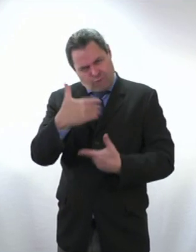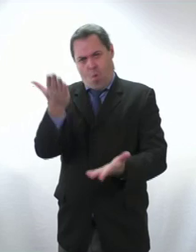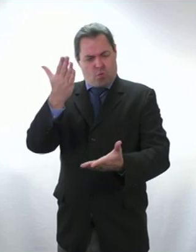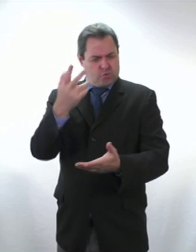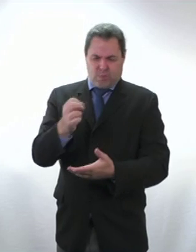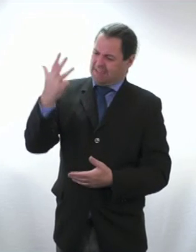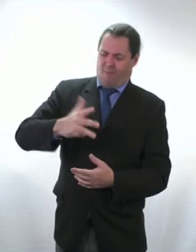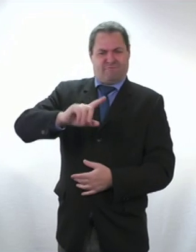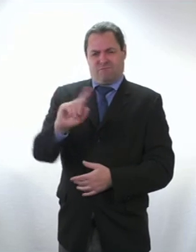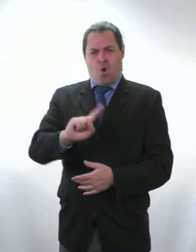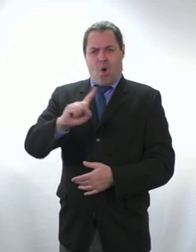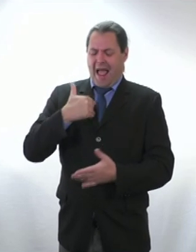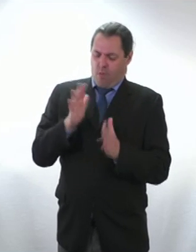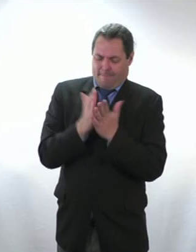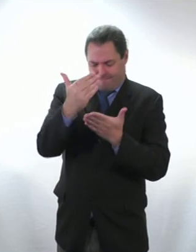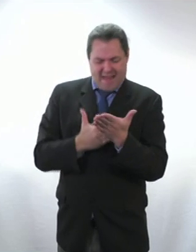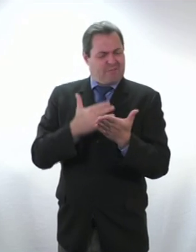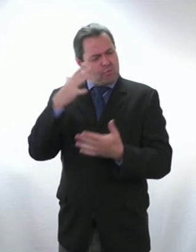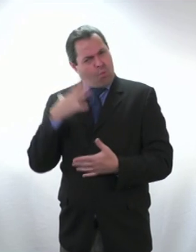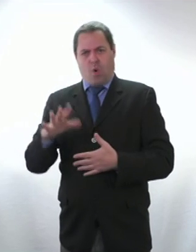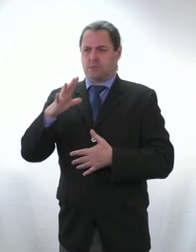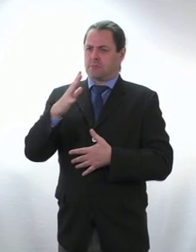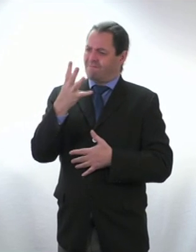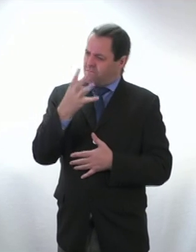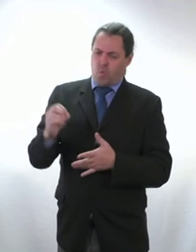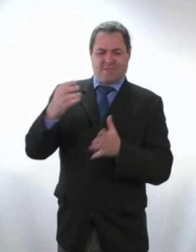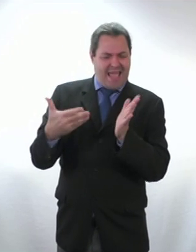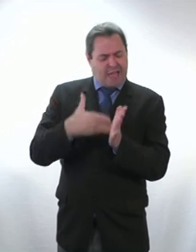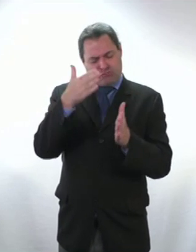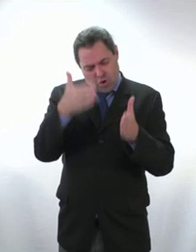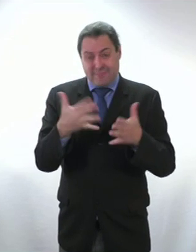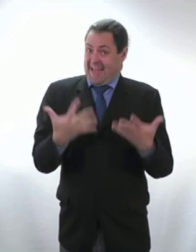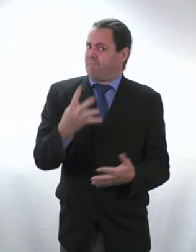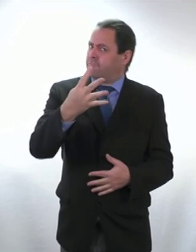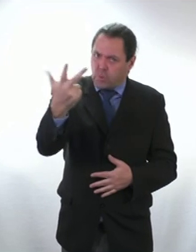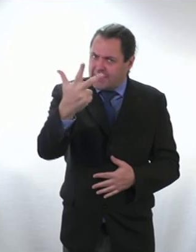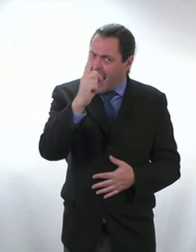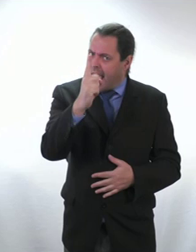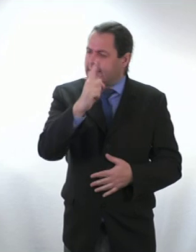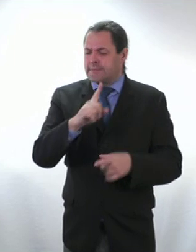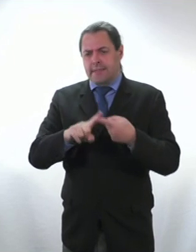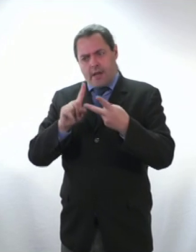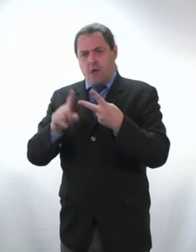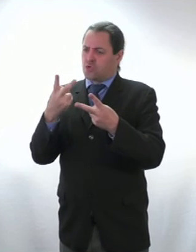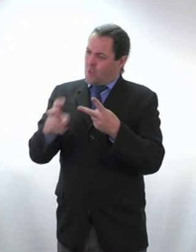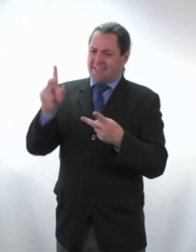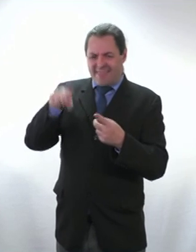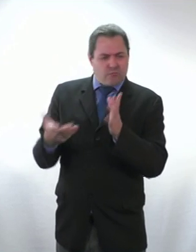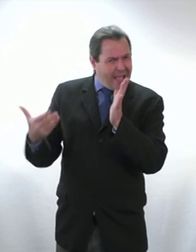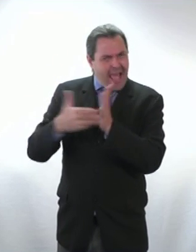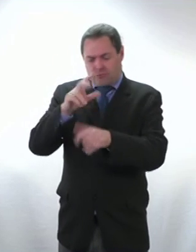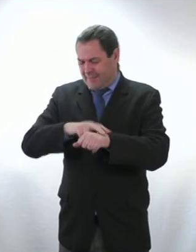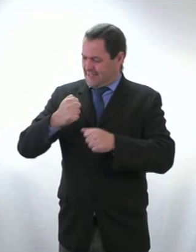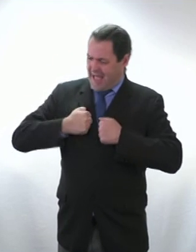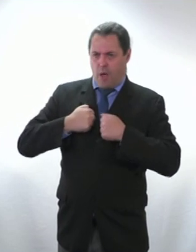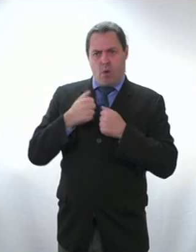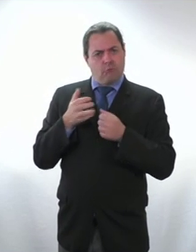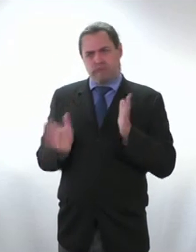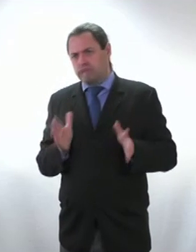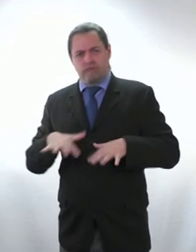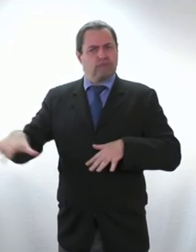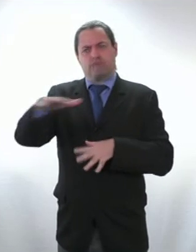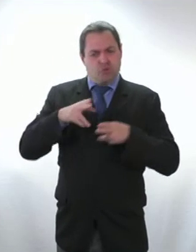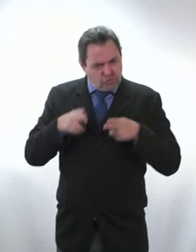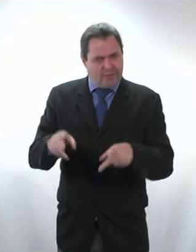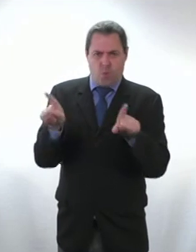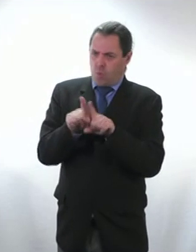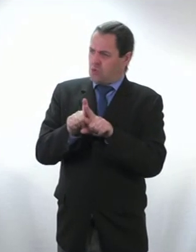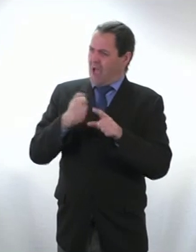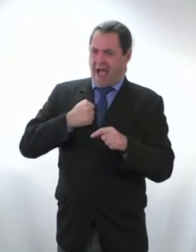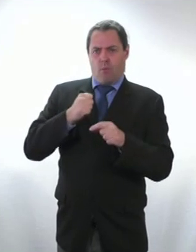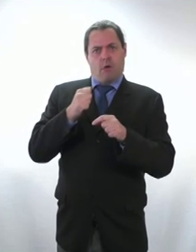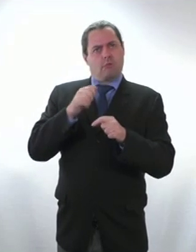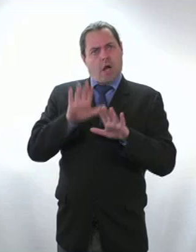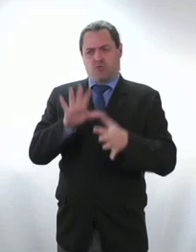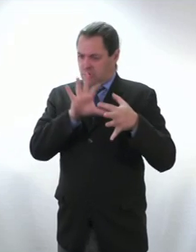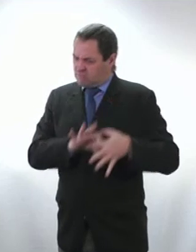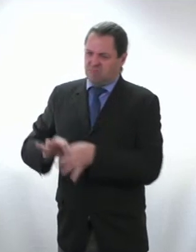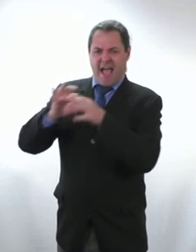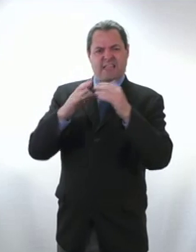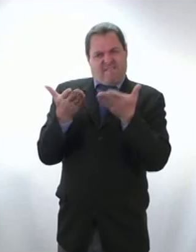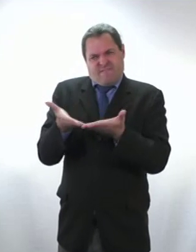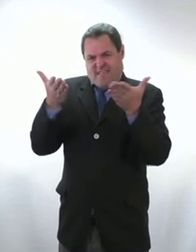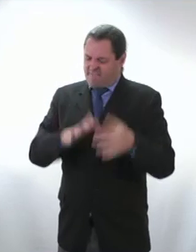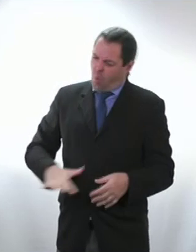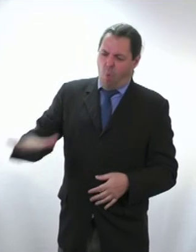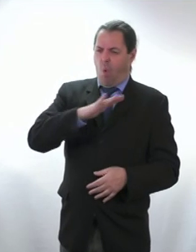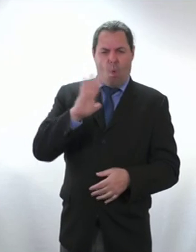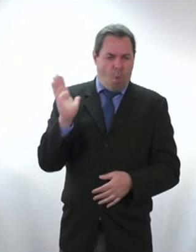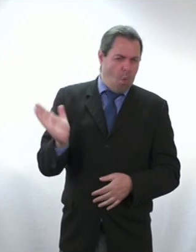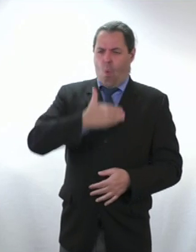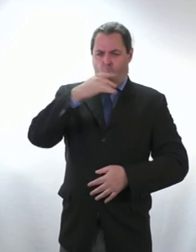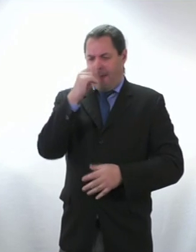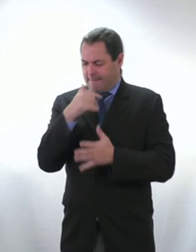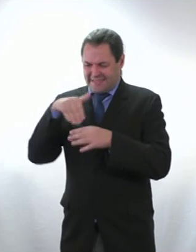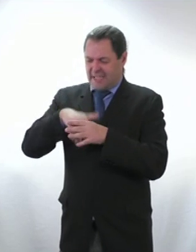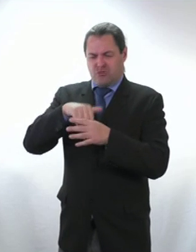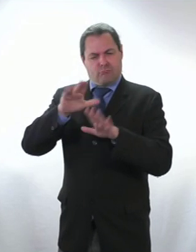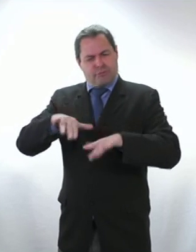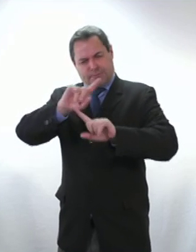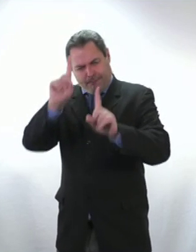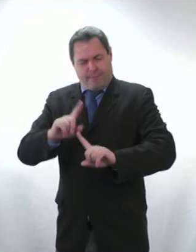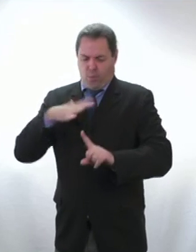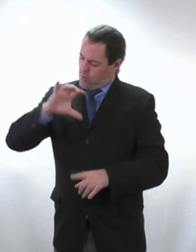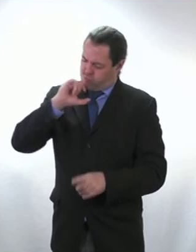We were elected on a manifesto not just to build 40 more hospitals—now 48—and put 20,000 more police on our streets, but to unite our country and level up across our country, and unleash the potential of the whole United Kingdom.